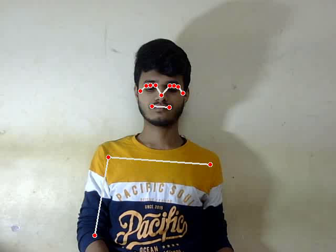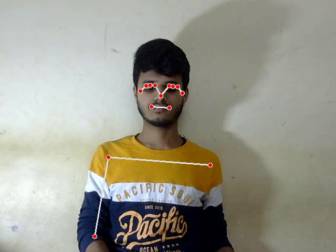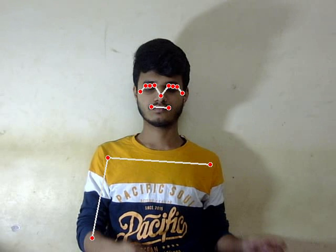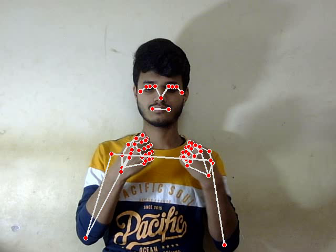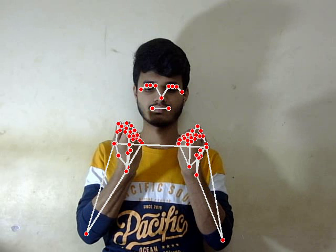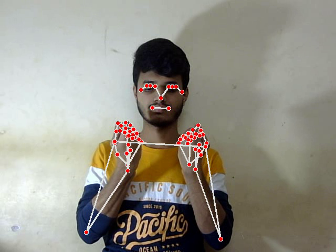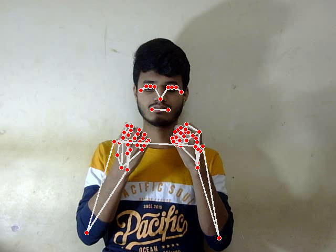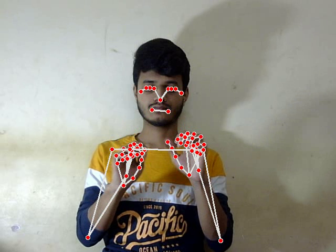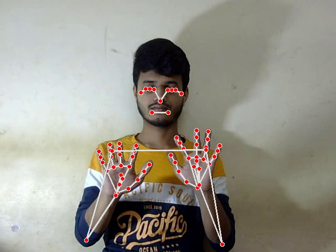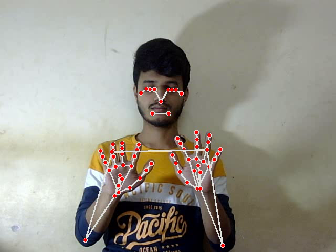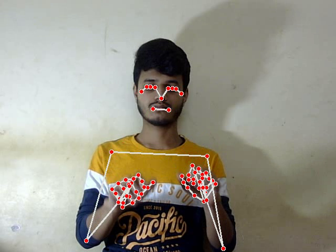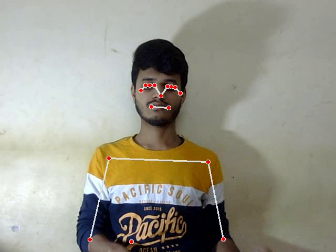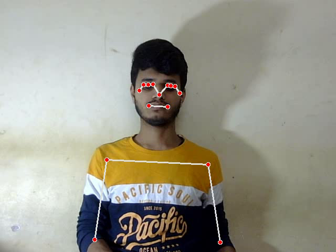finish